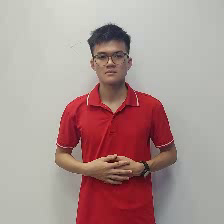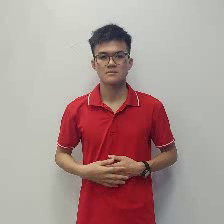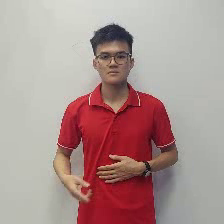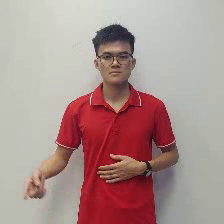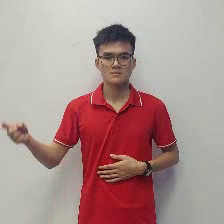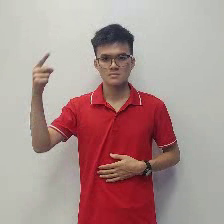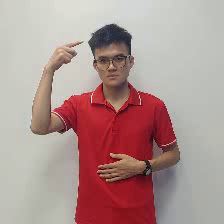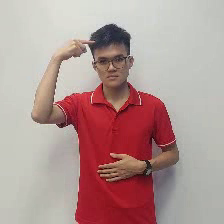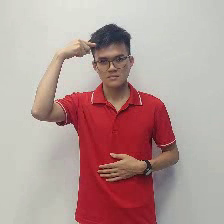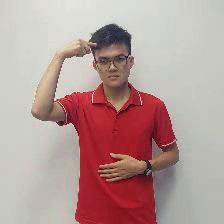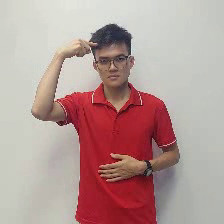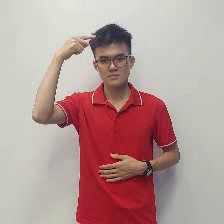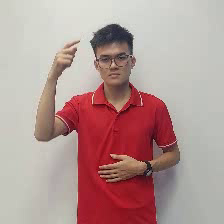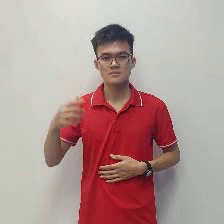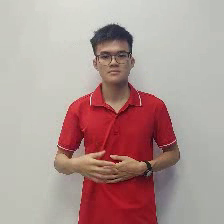Đầu